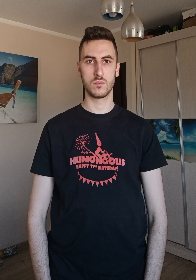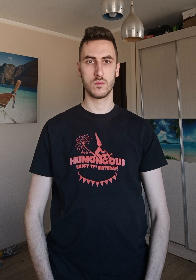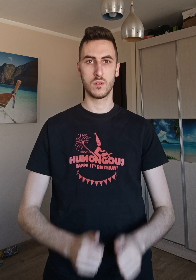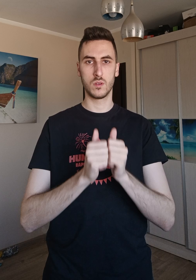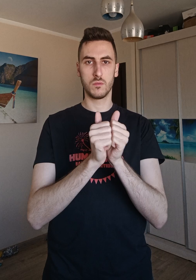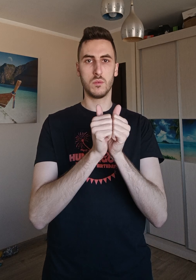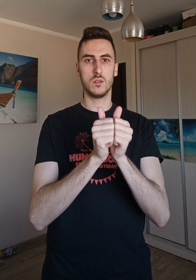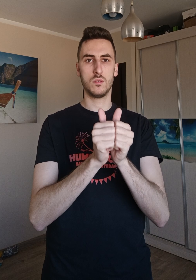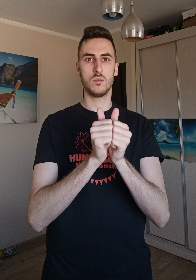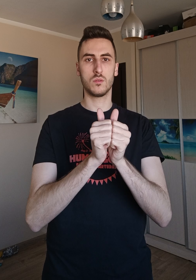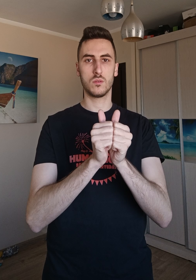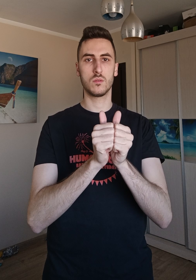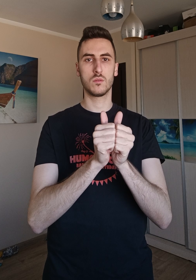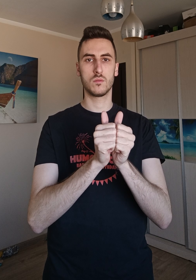חבר ה